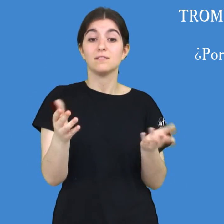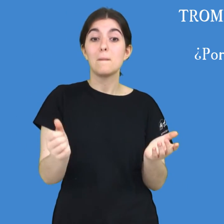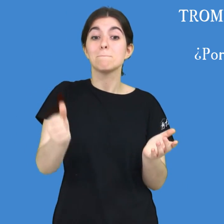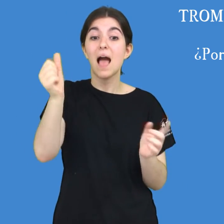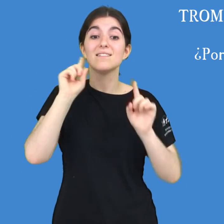más cantidad